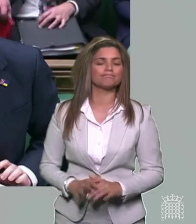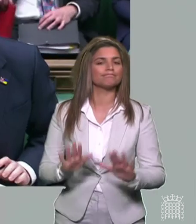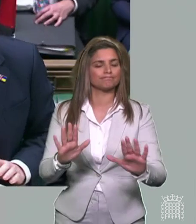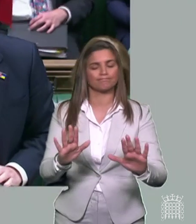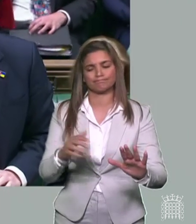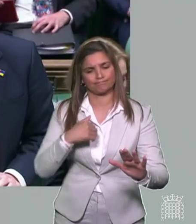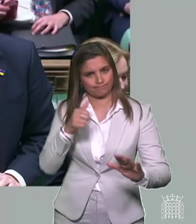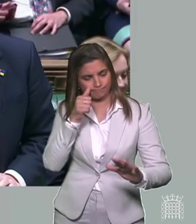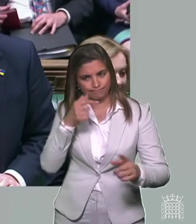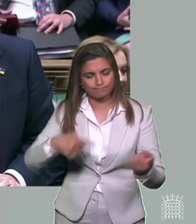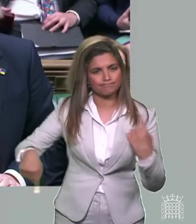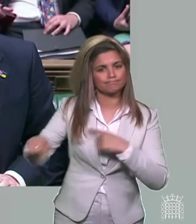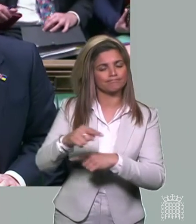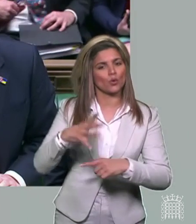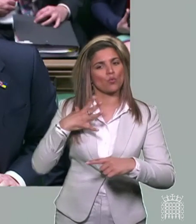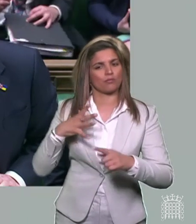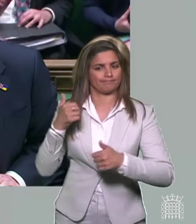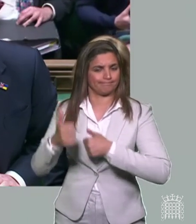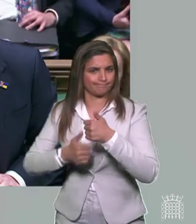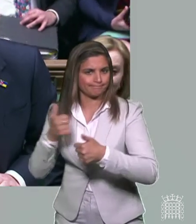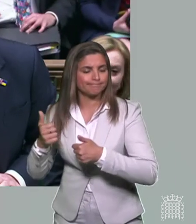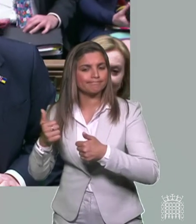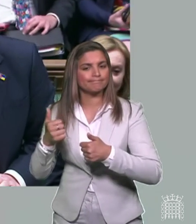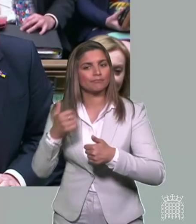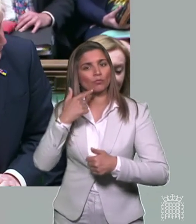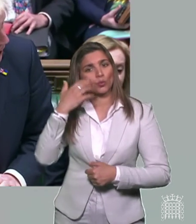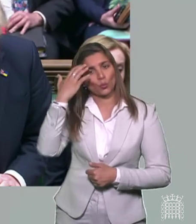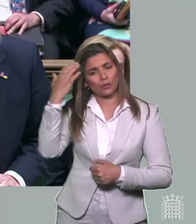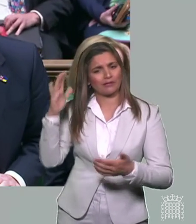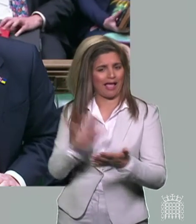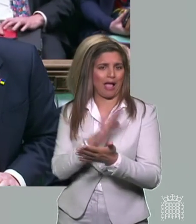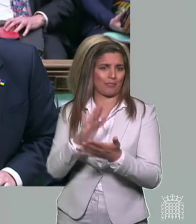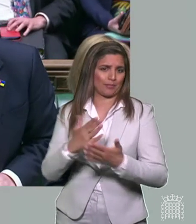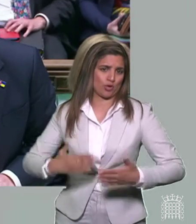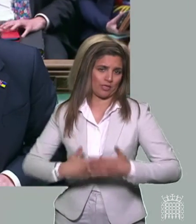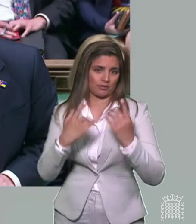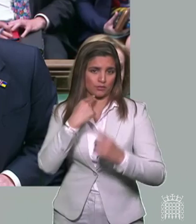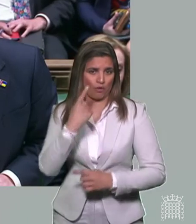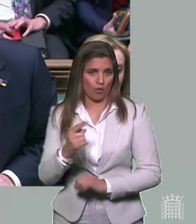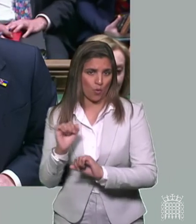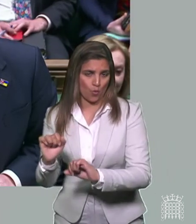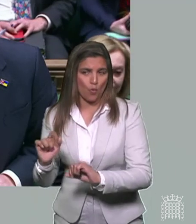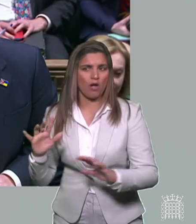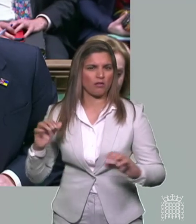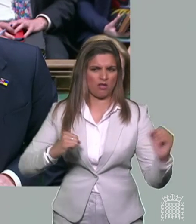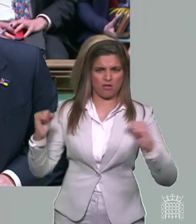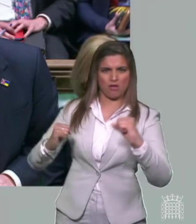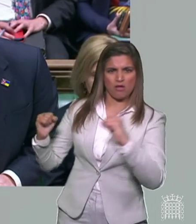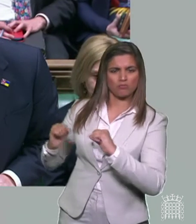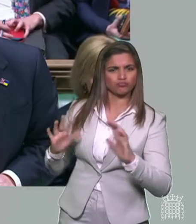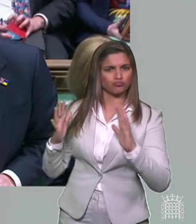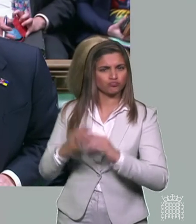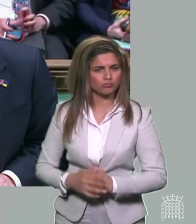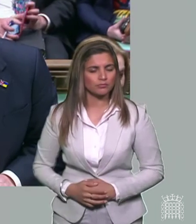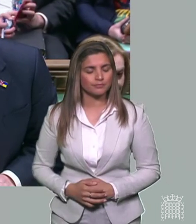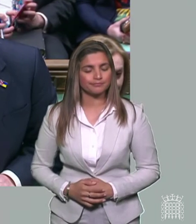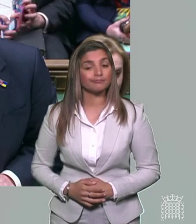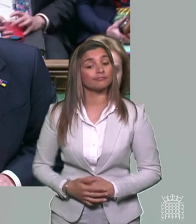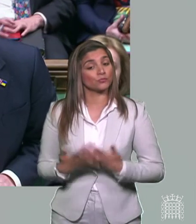I know the whole House will want to join me in wishing Her Majesty the Queen a very happy birthday for tomorrow.